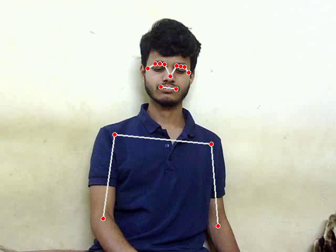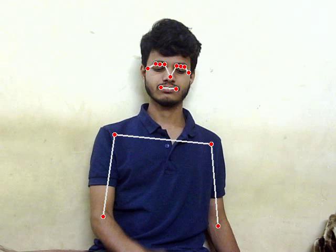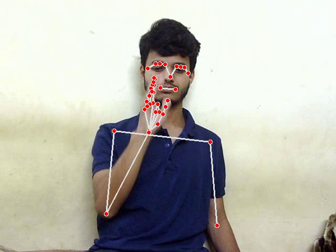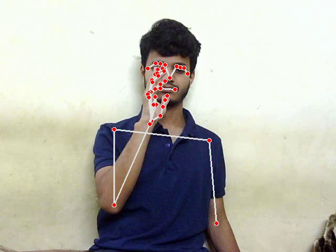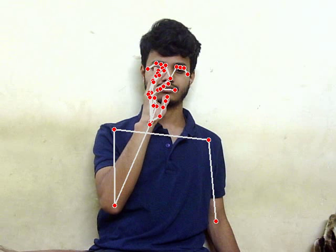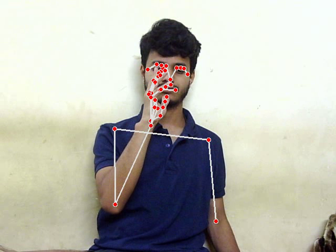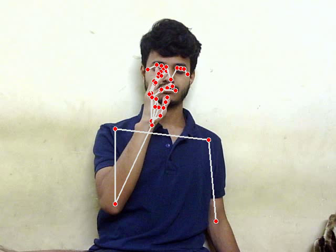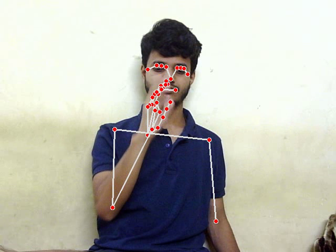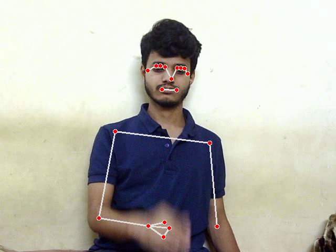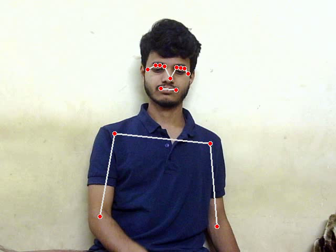mother